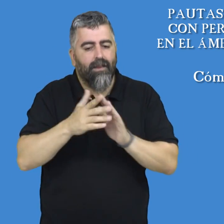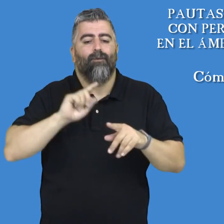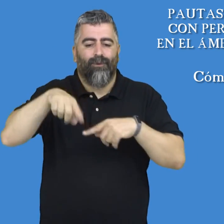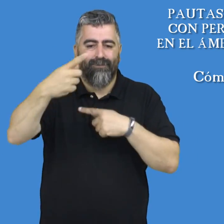despues